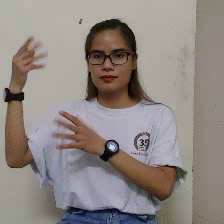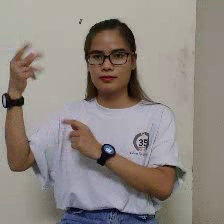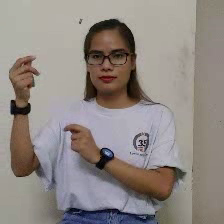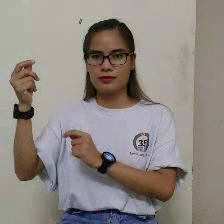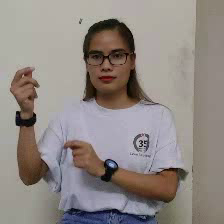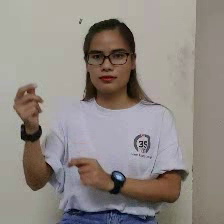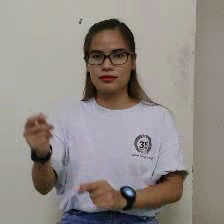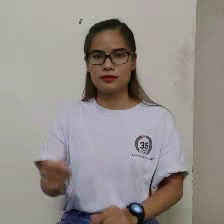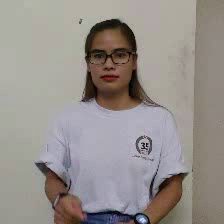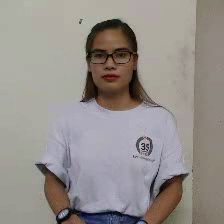Cho